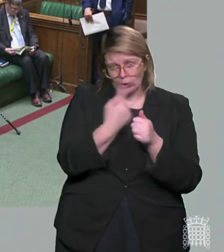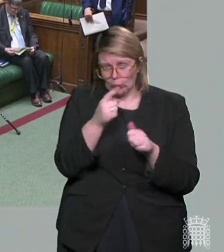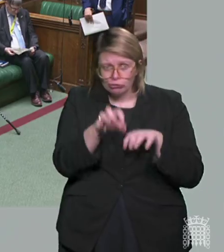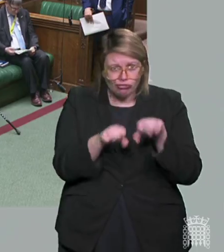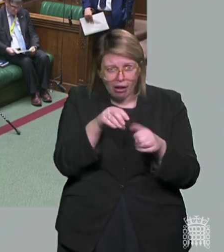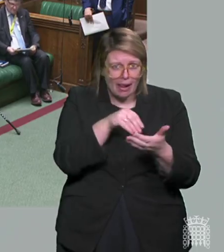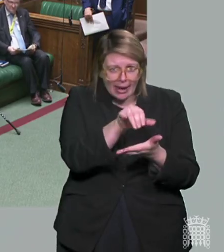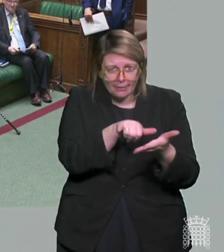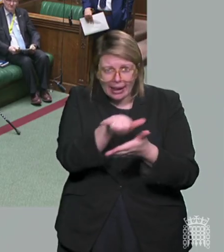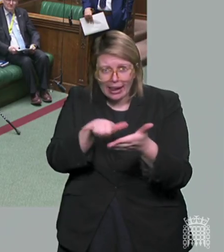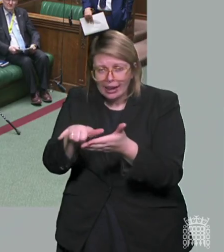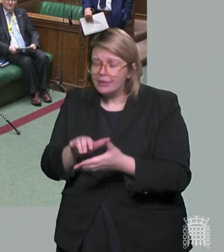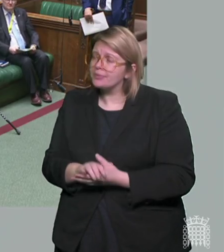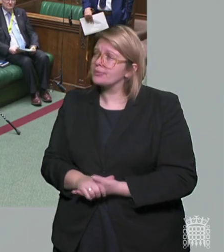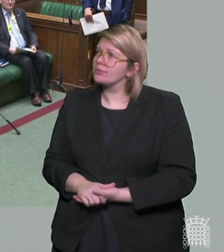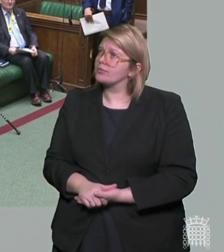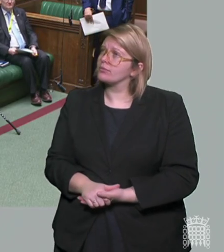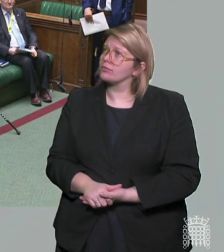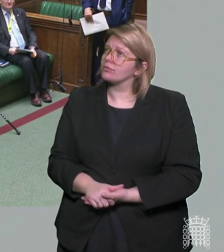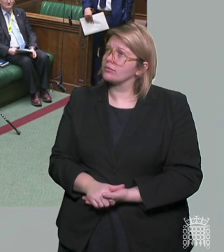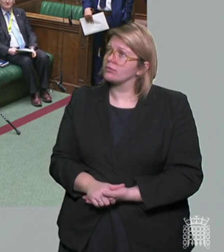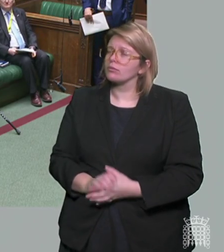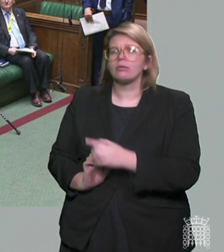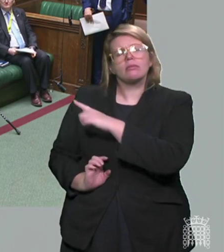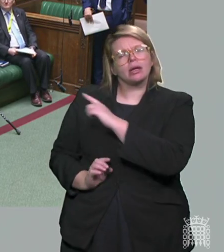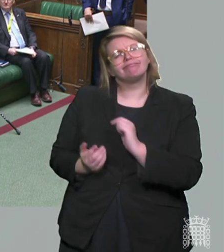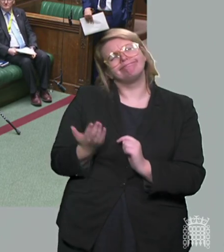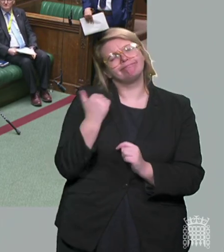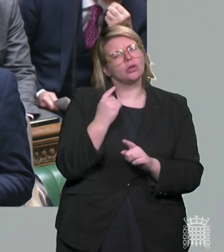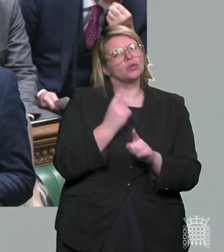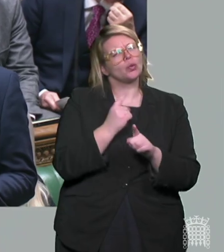The former viceroy made reference earlier to social security powers.